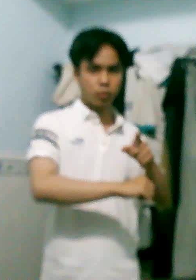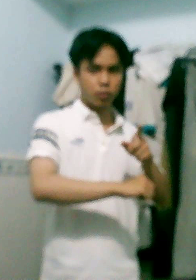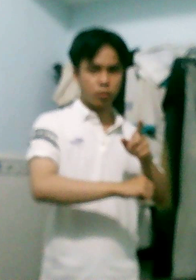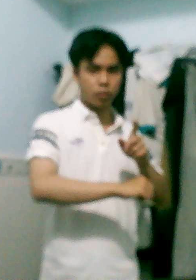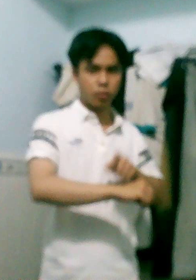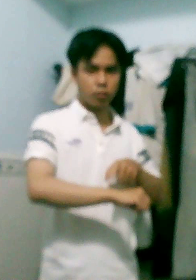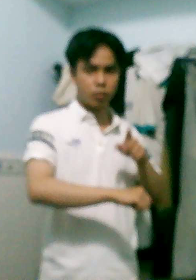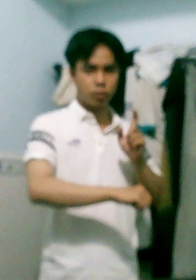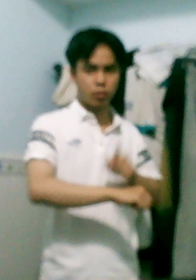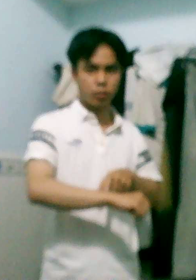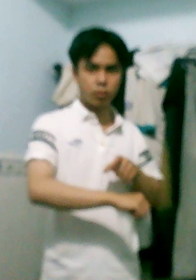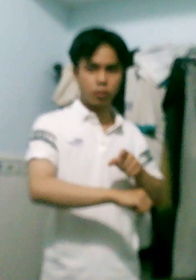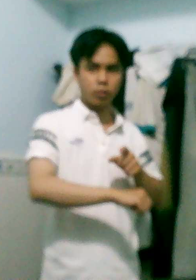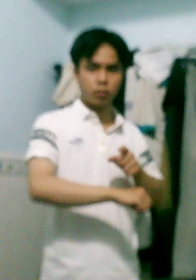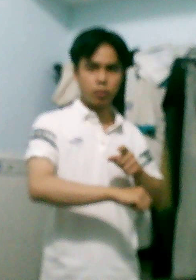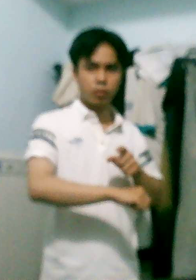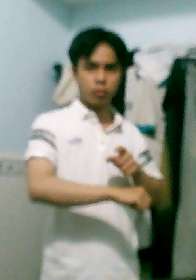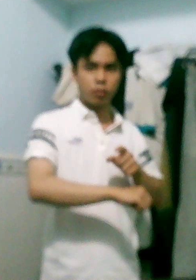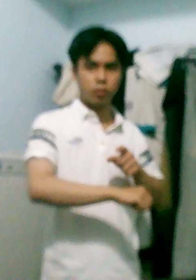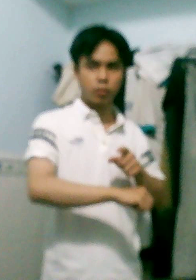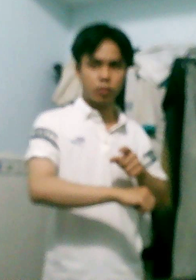gio